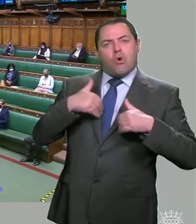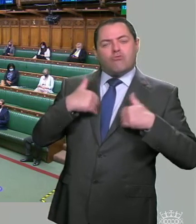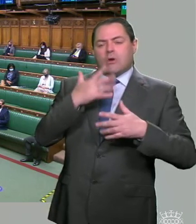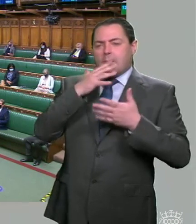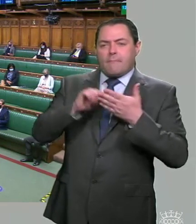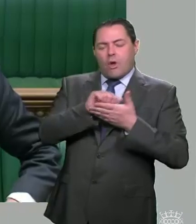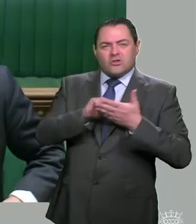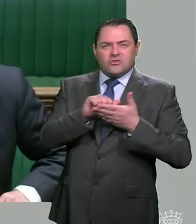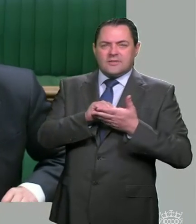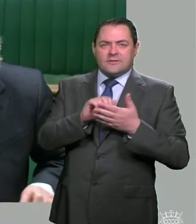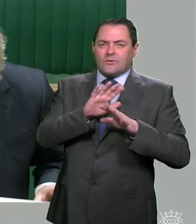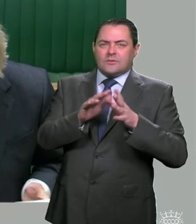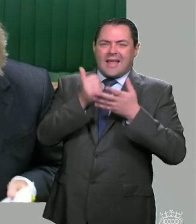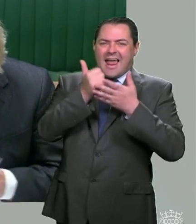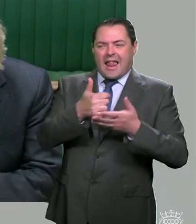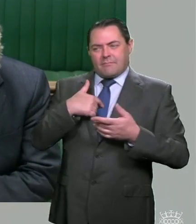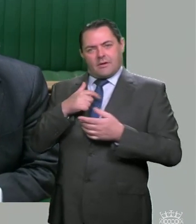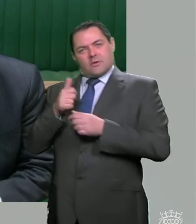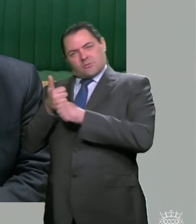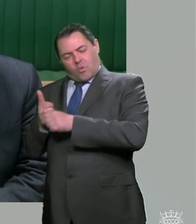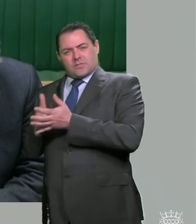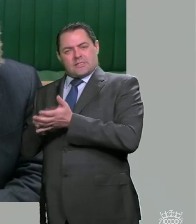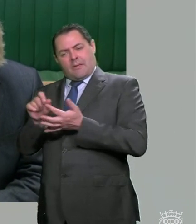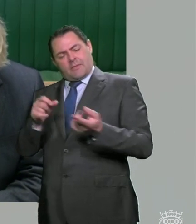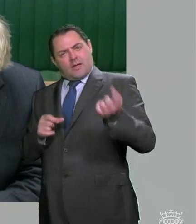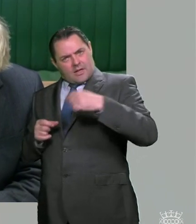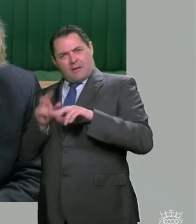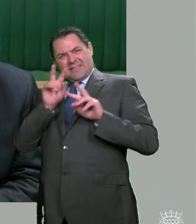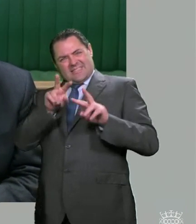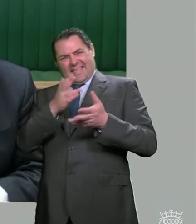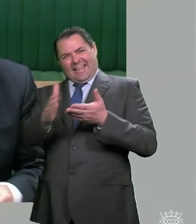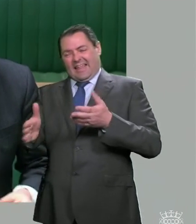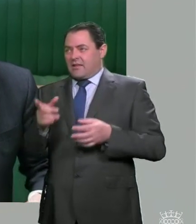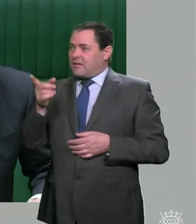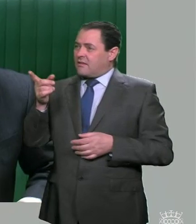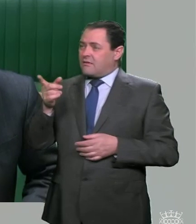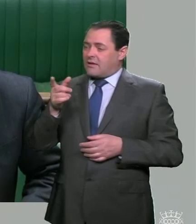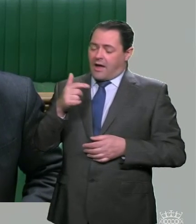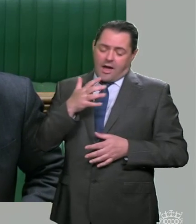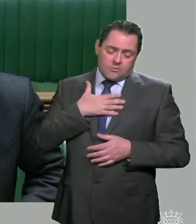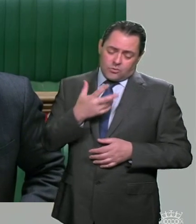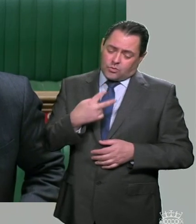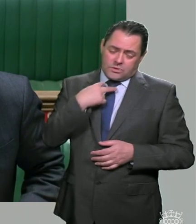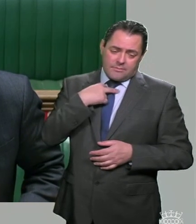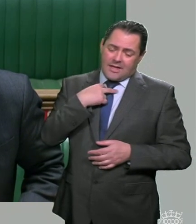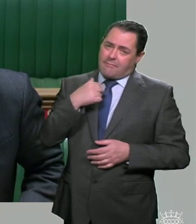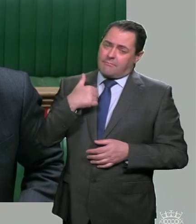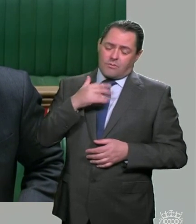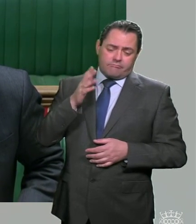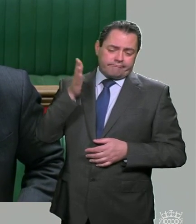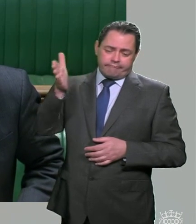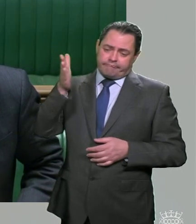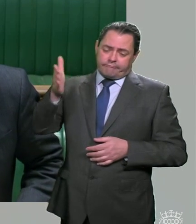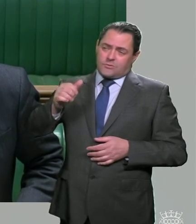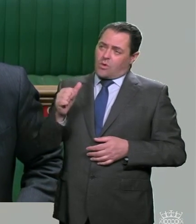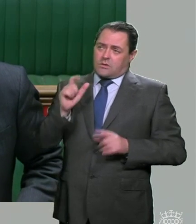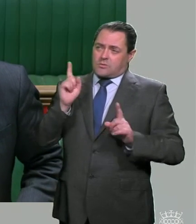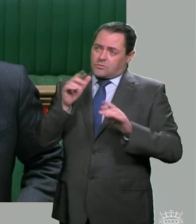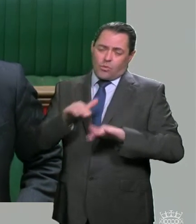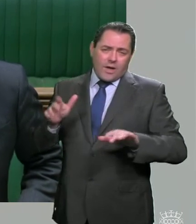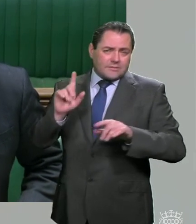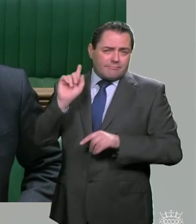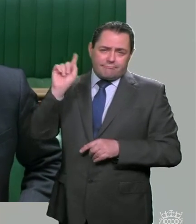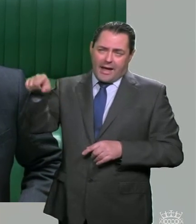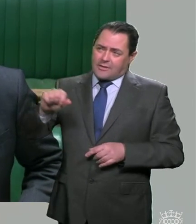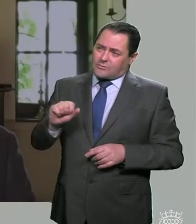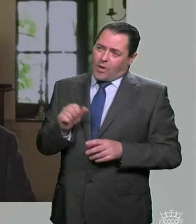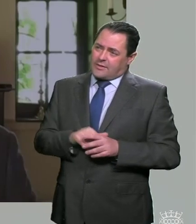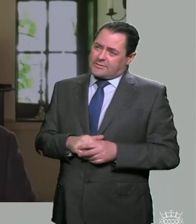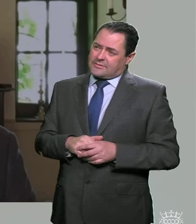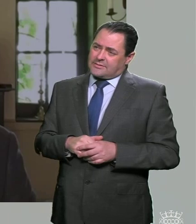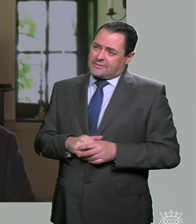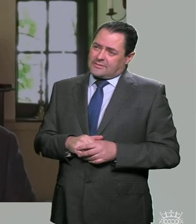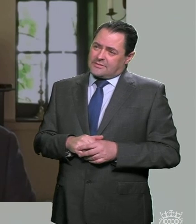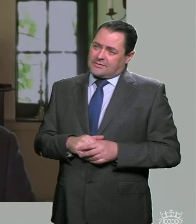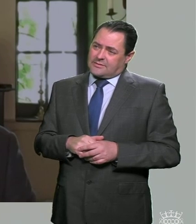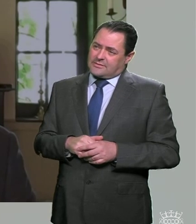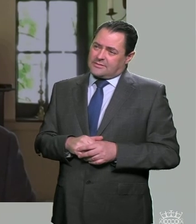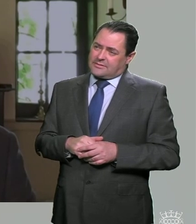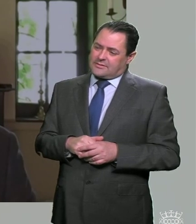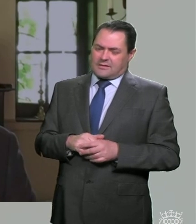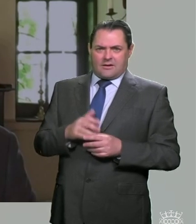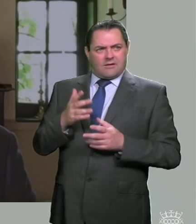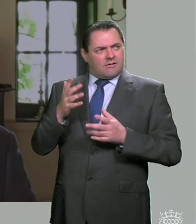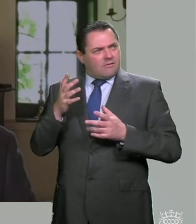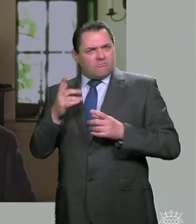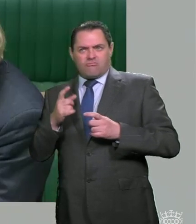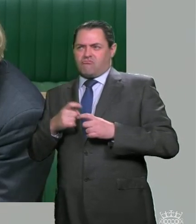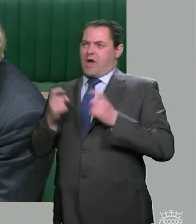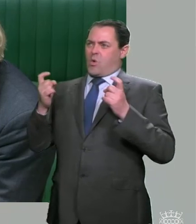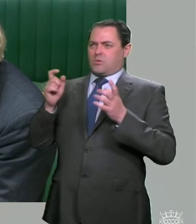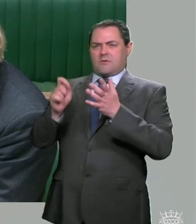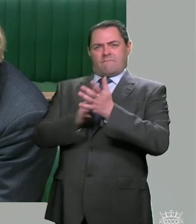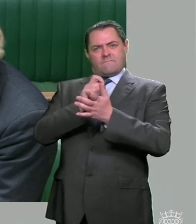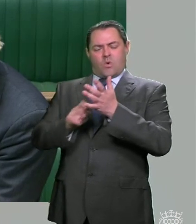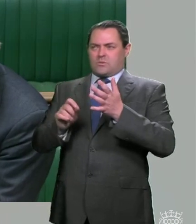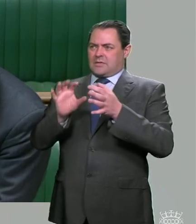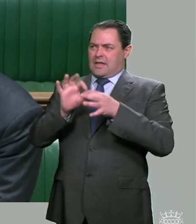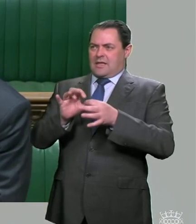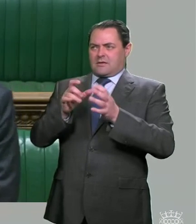I do not want to disappoint the honourable Gentleman, but I am seldom away from Scotland and cannot wait to be back there as soon as possible, after the record poll secured by Scottish Conservatives at the recent